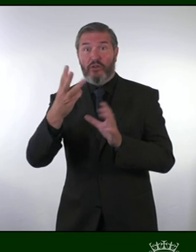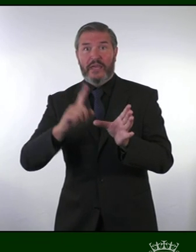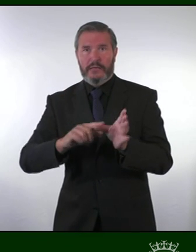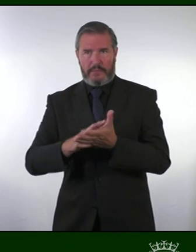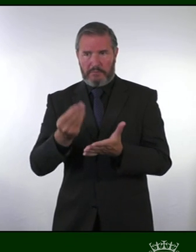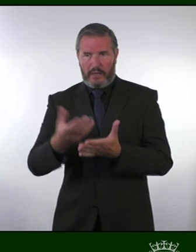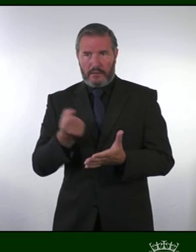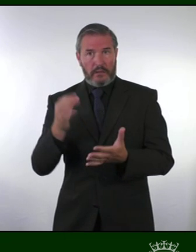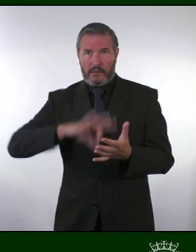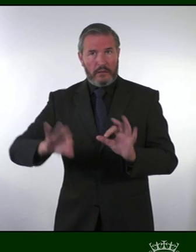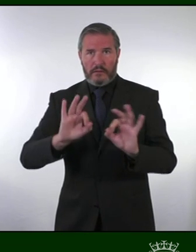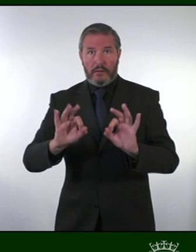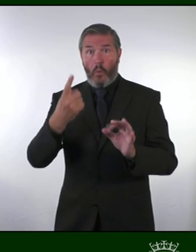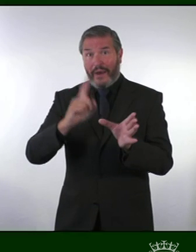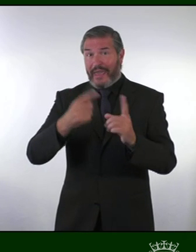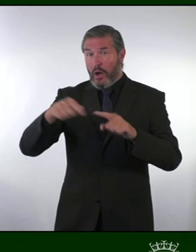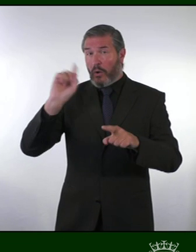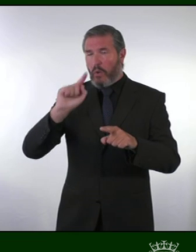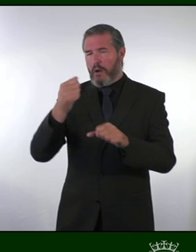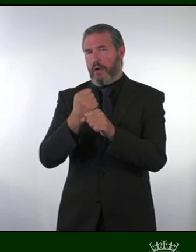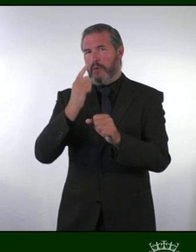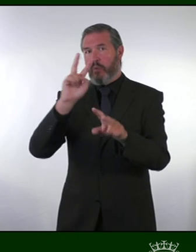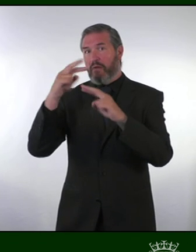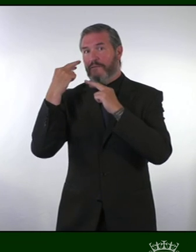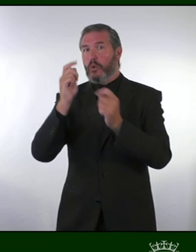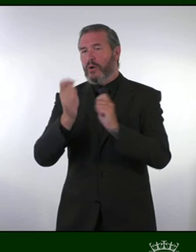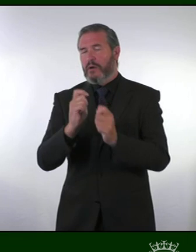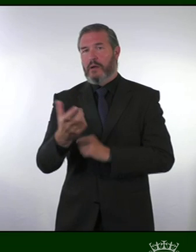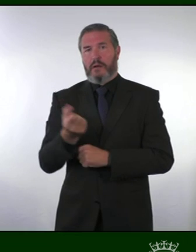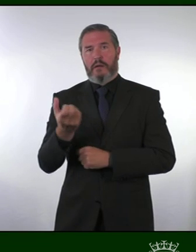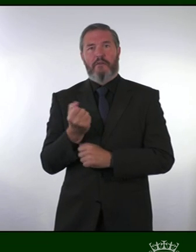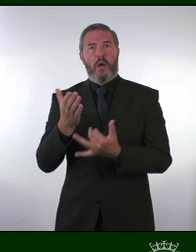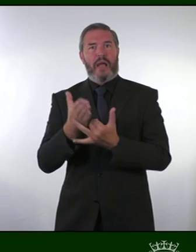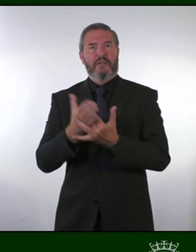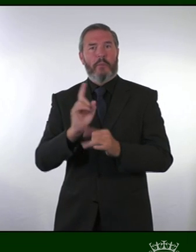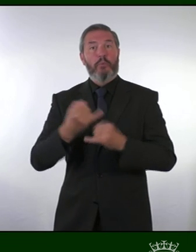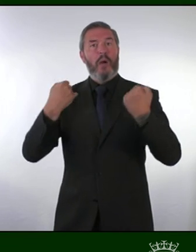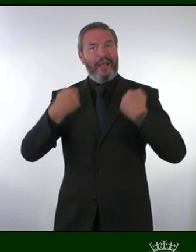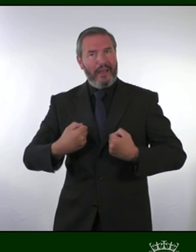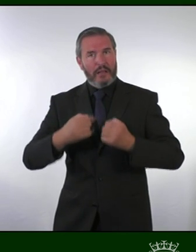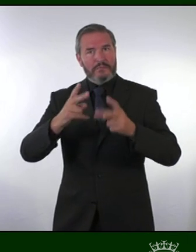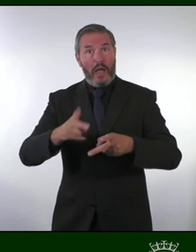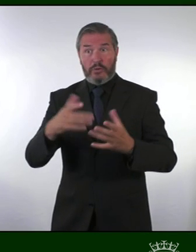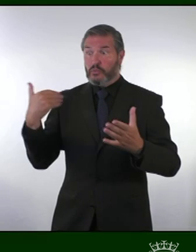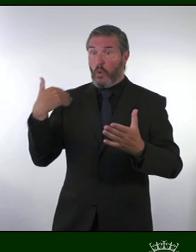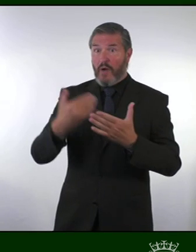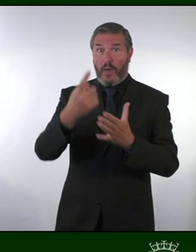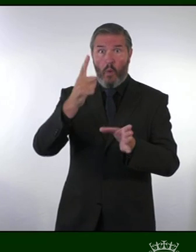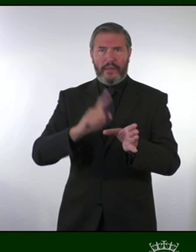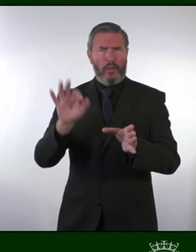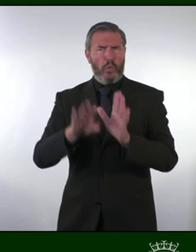A year has now passed since the Government announced their review of access to benefits for terminally ill people, but there is still no progress.